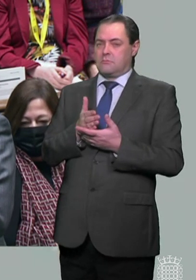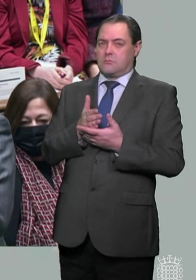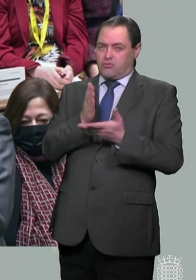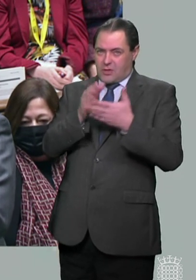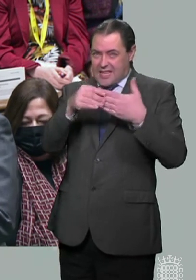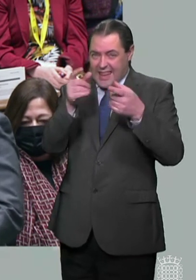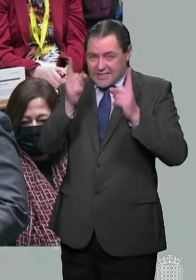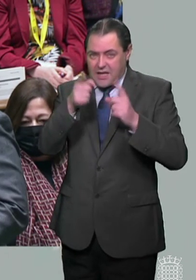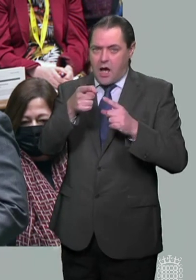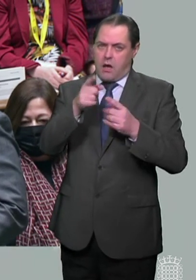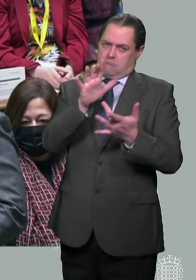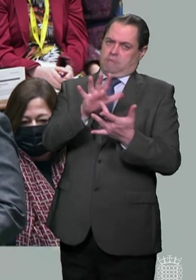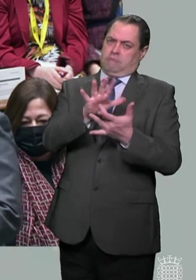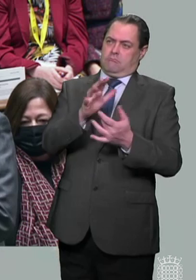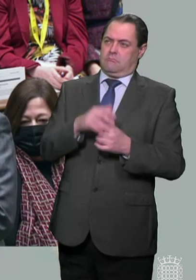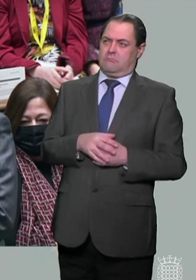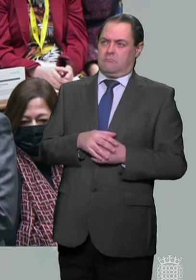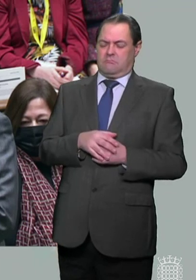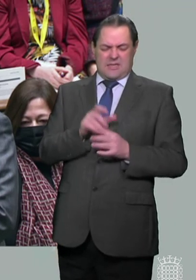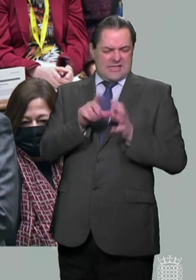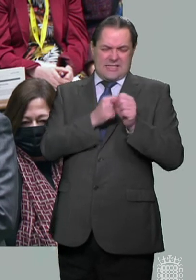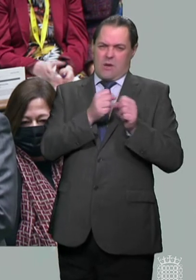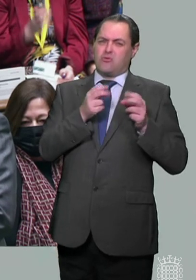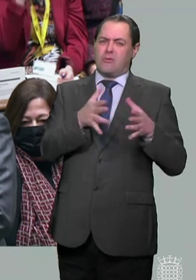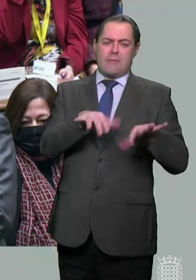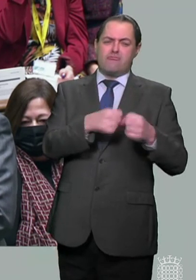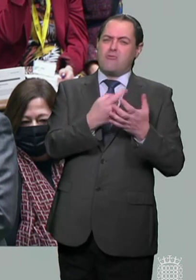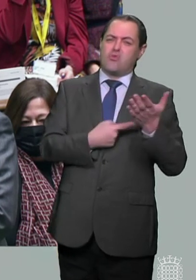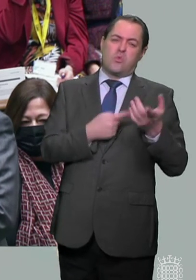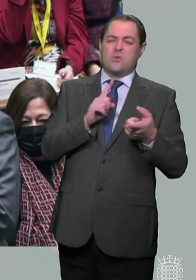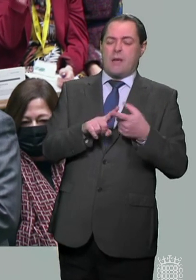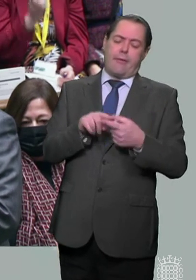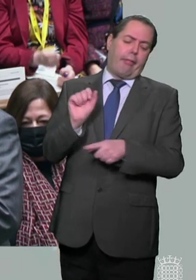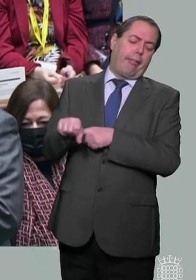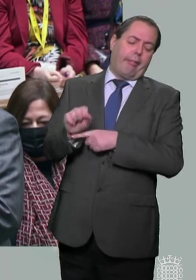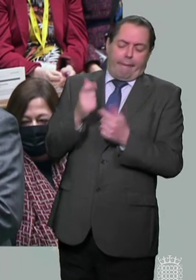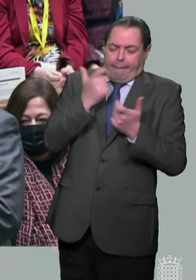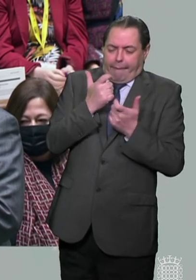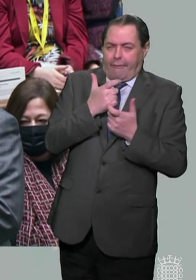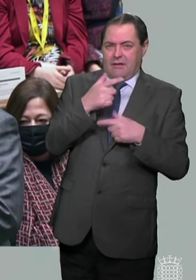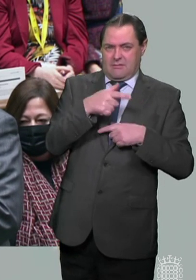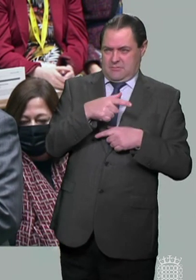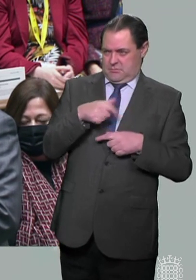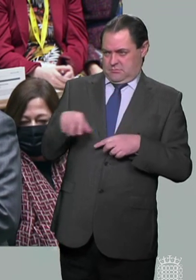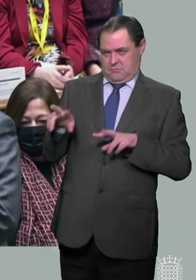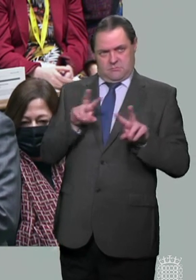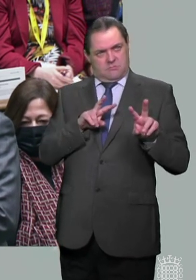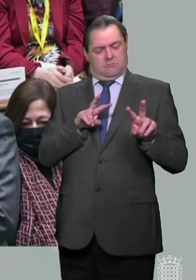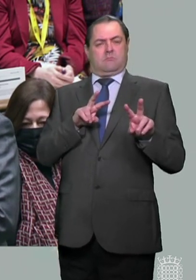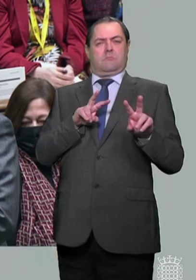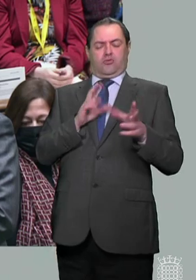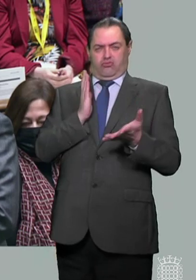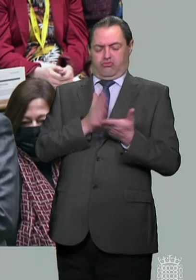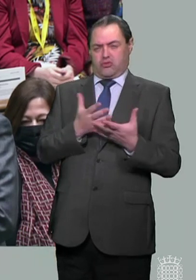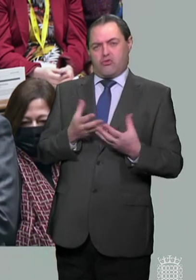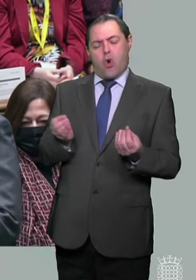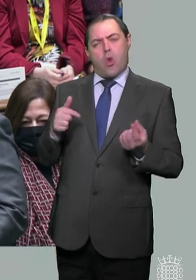Downing Street wilfully broke the rules and mocked the sacrifices that we have all made, shattering the public’s trust.